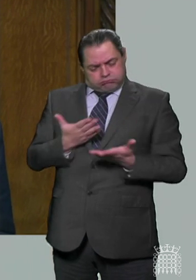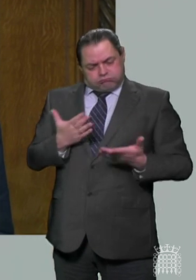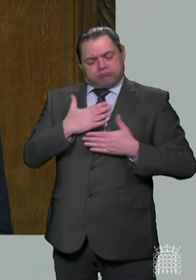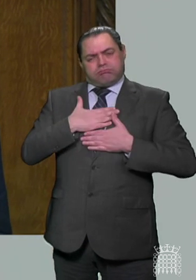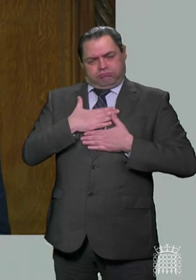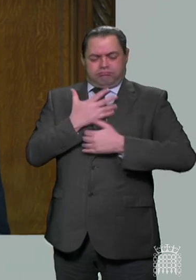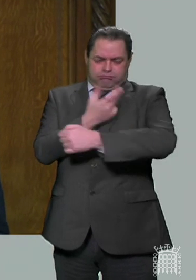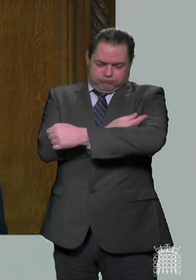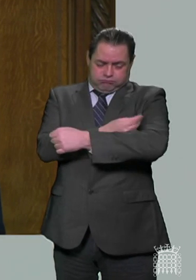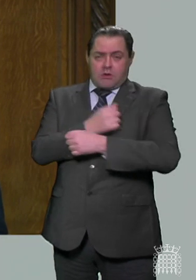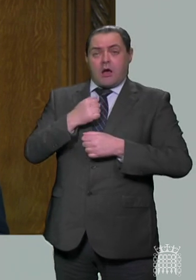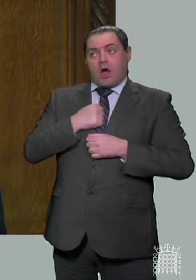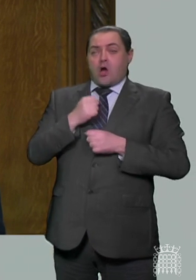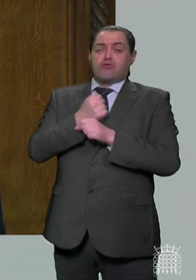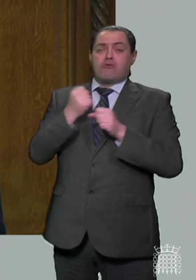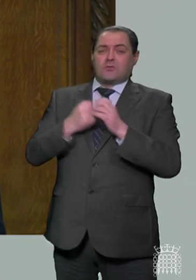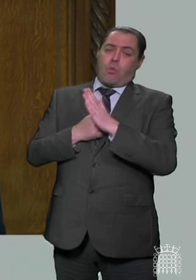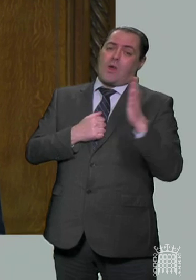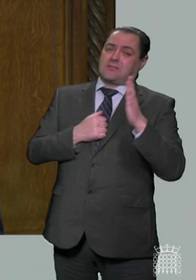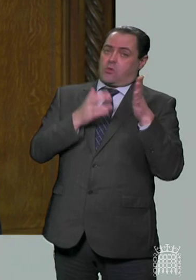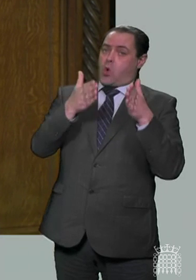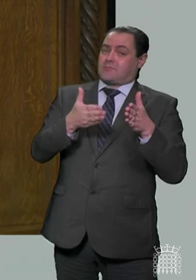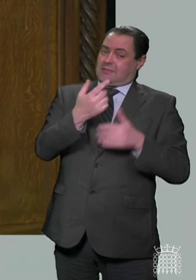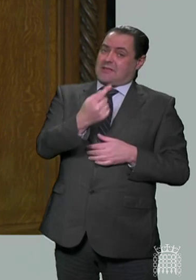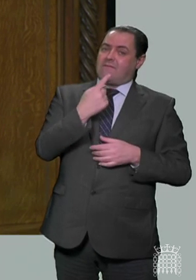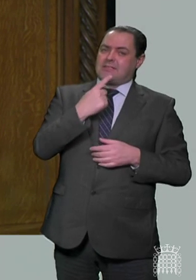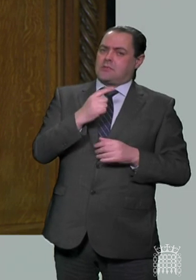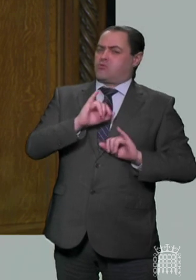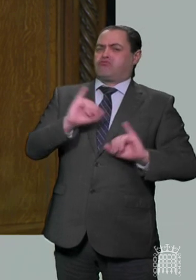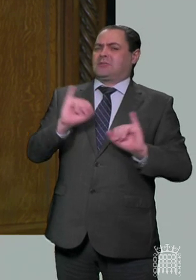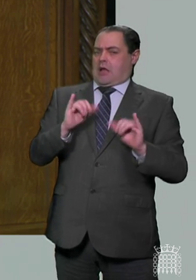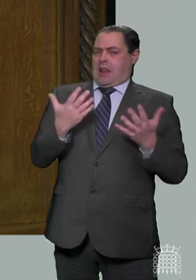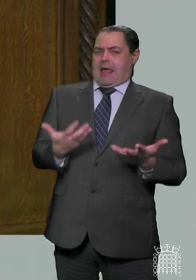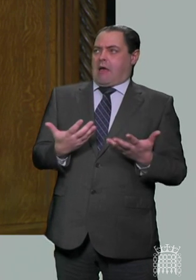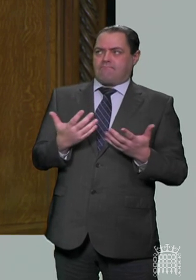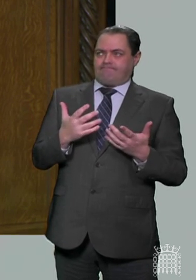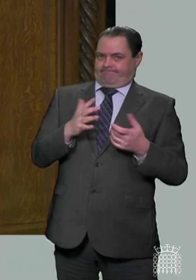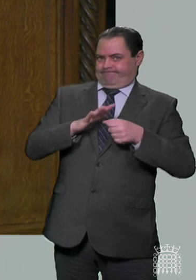My local hospital, the Great Western Hospital, has declared an internal critical incident.